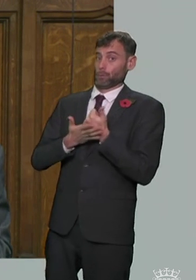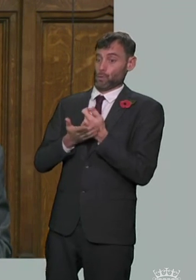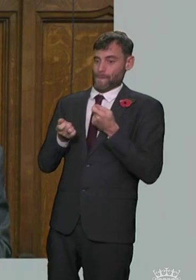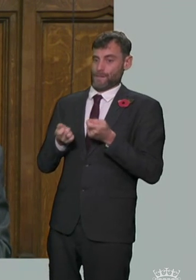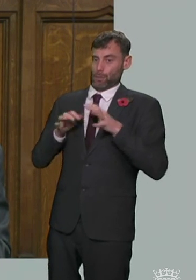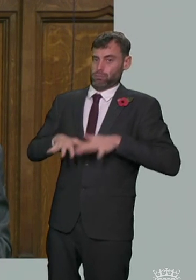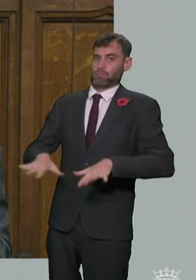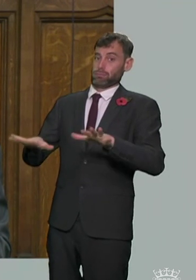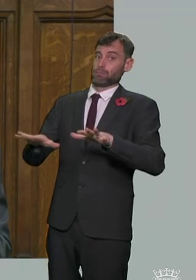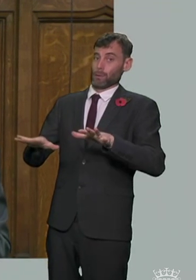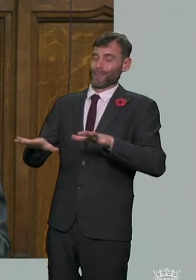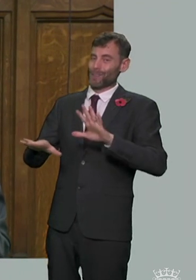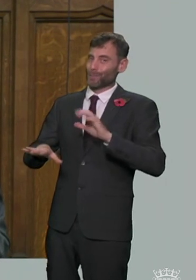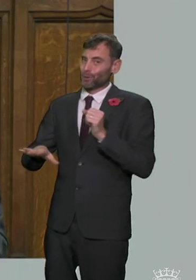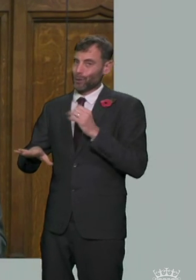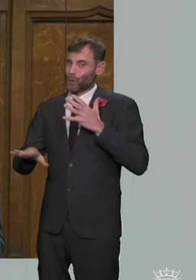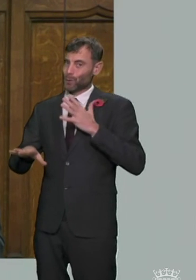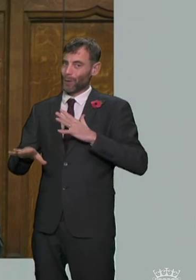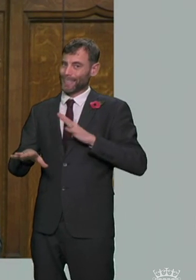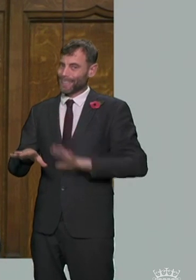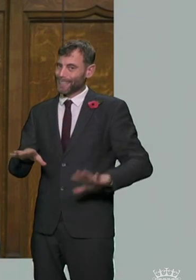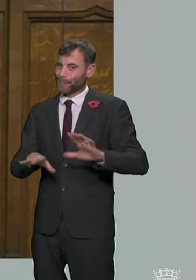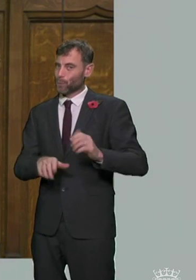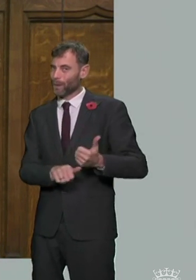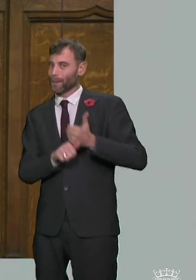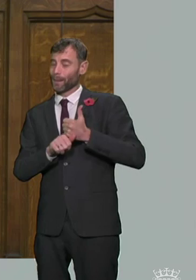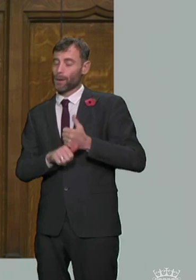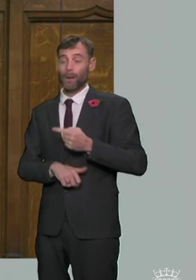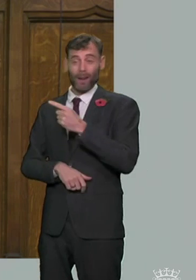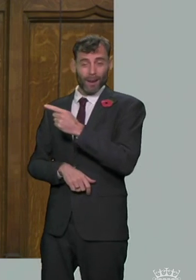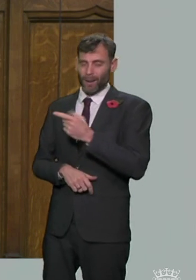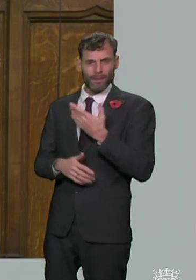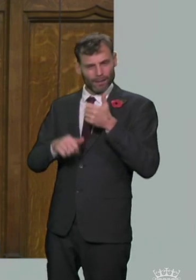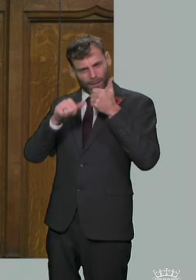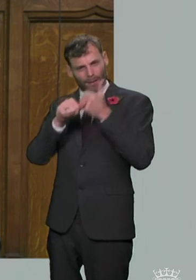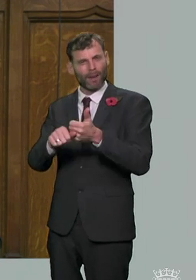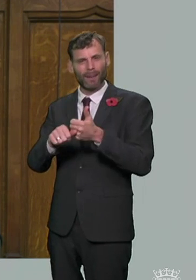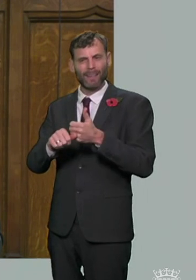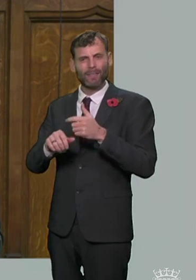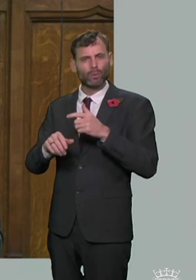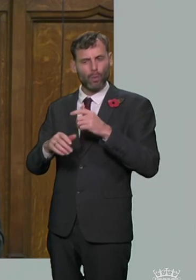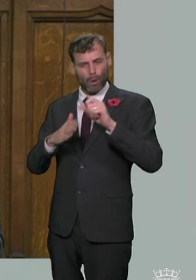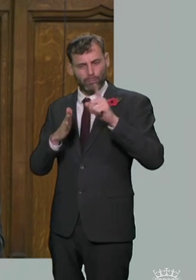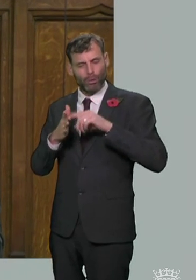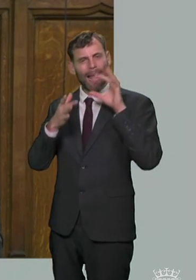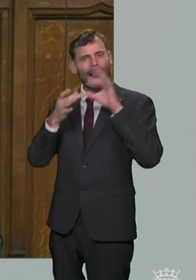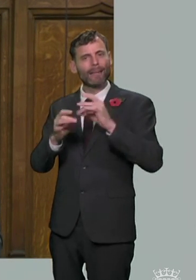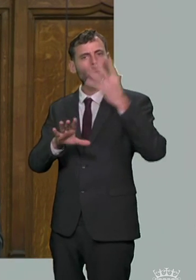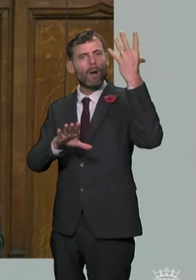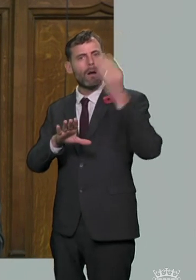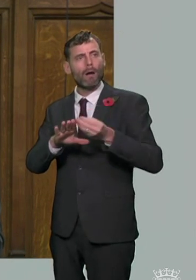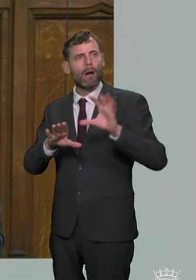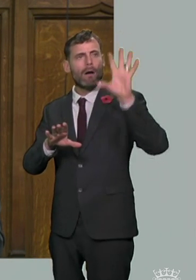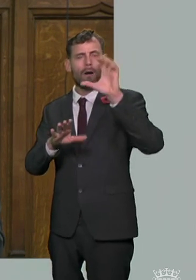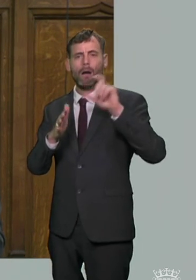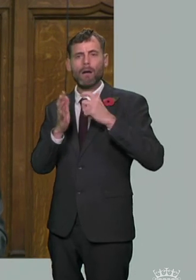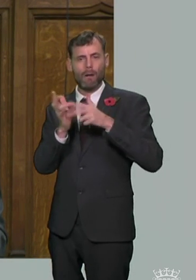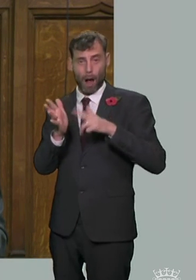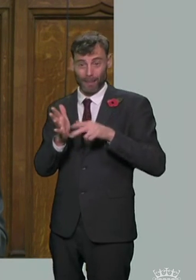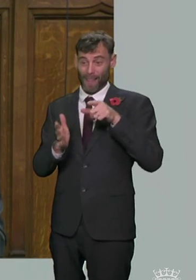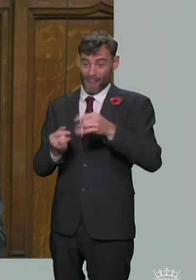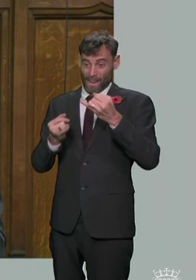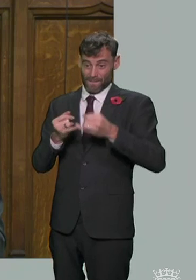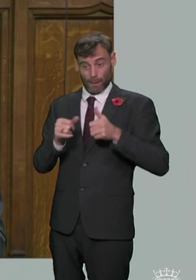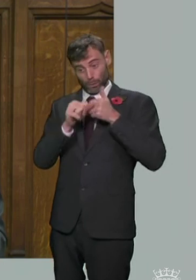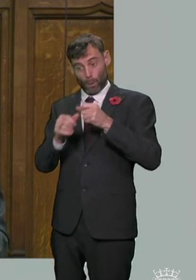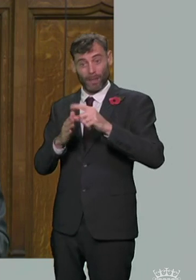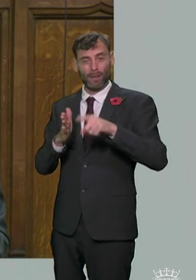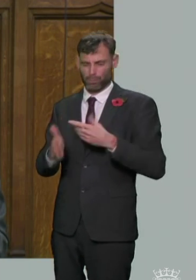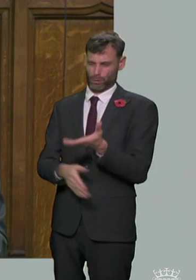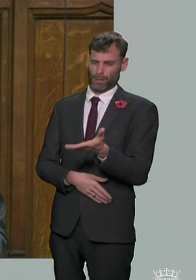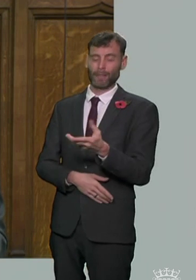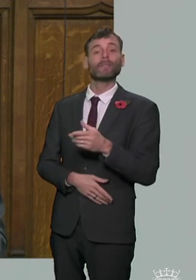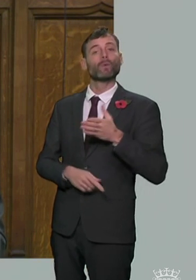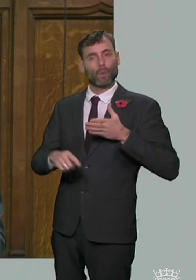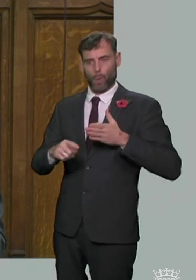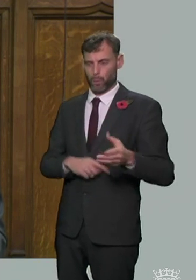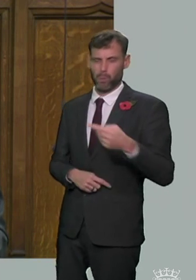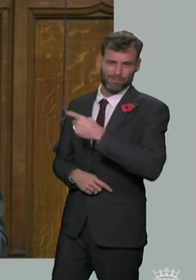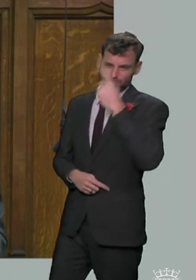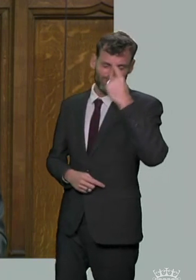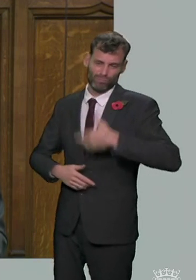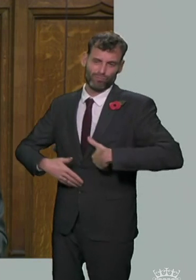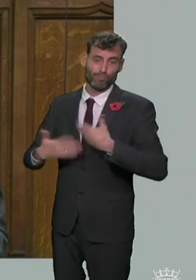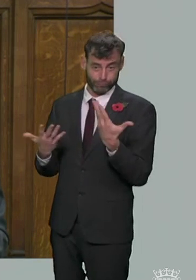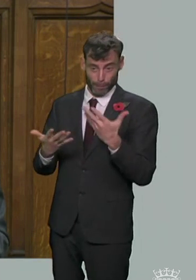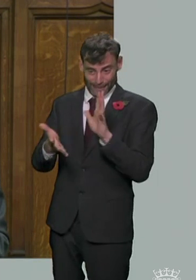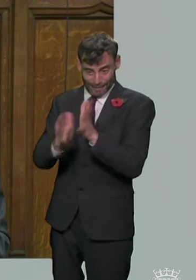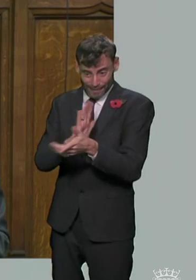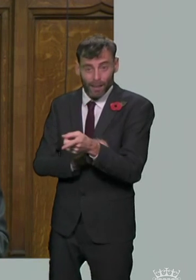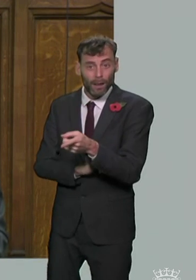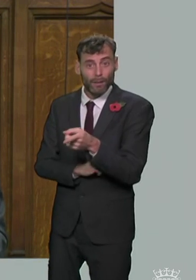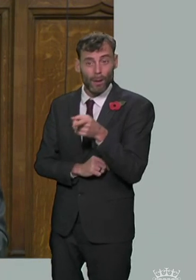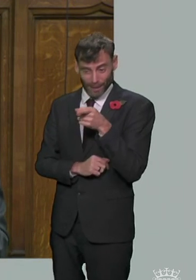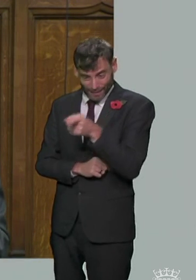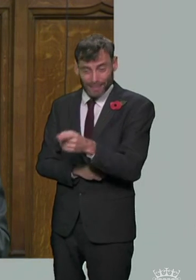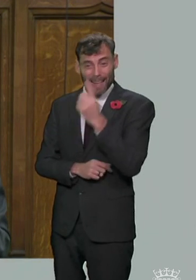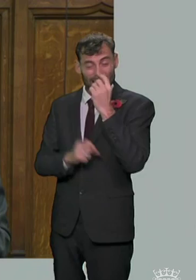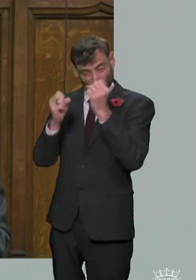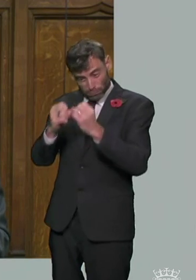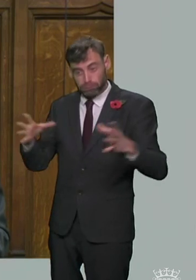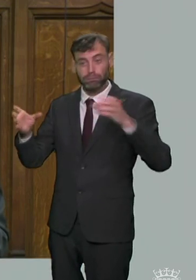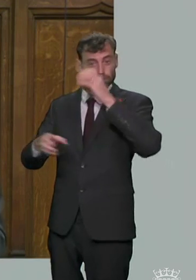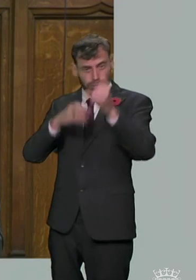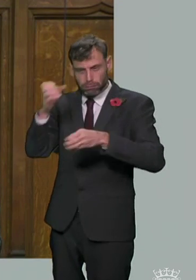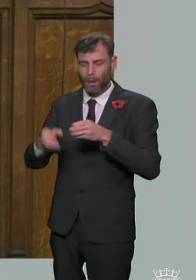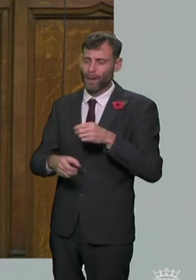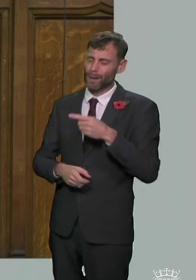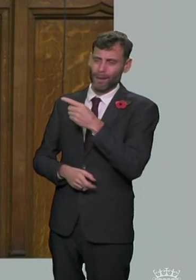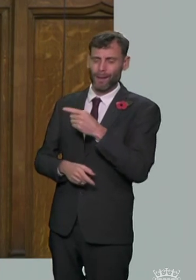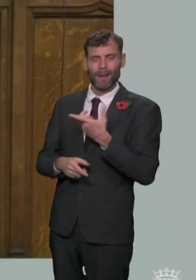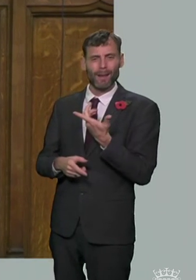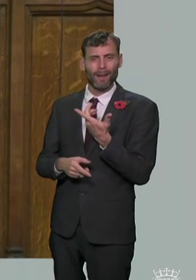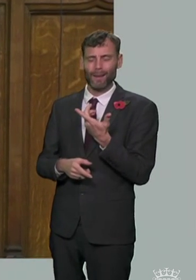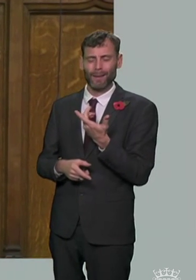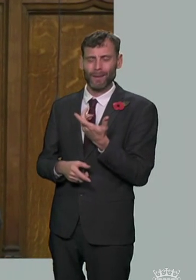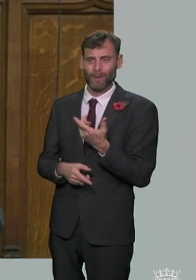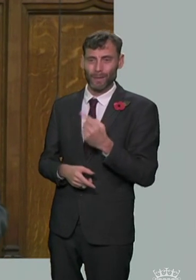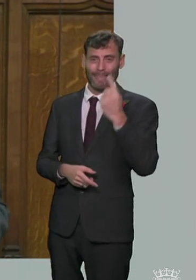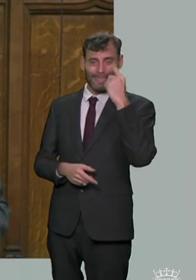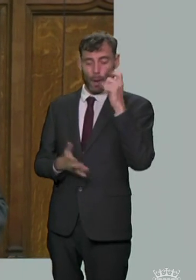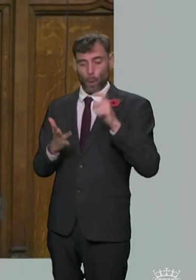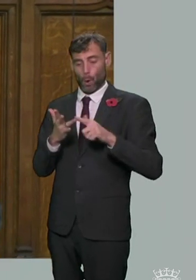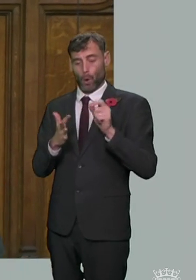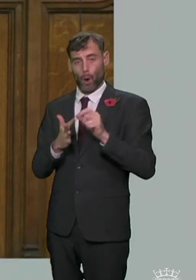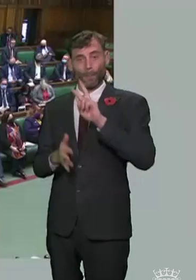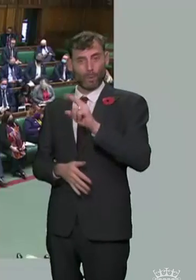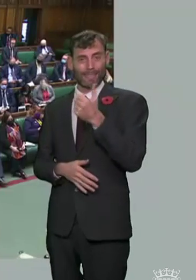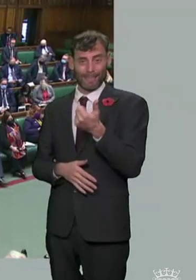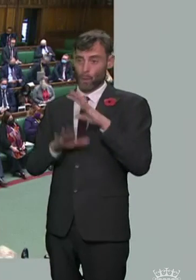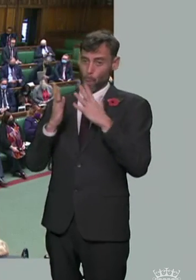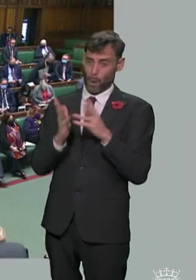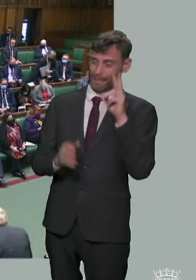Does the Prime Minister not realise that his failure to invest in carbon capture and storage at St Fergus in Grangemouth and to feed the potential at Mossmorran in my constituency, is regarded as an act of deliberate economic vandalism, casting himself less as Bond and more as Blofeld the villain, for all the COP26 world to see?